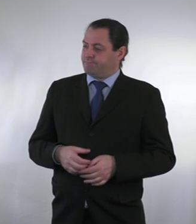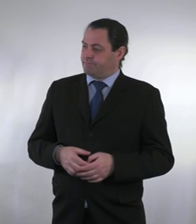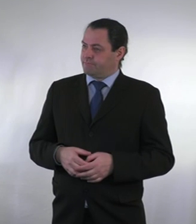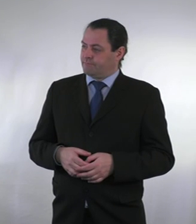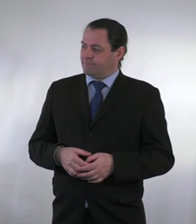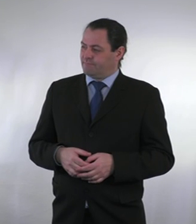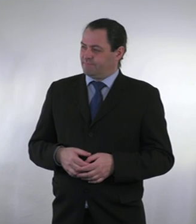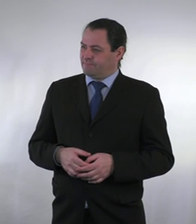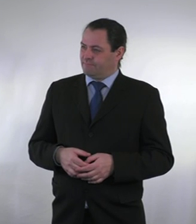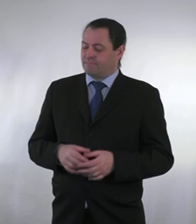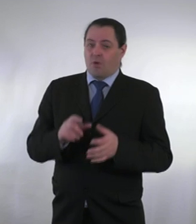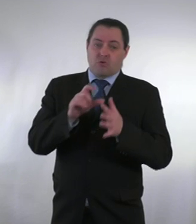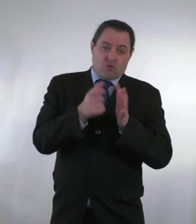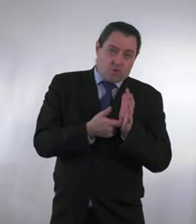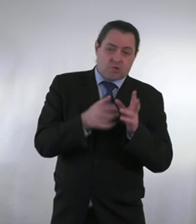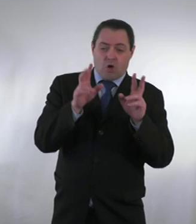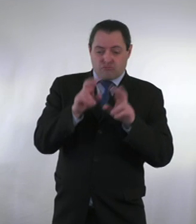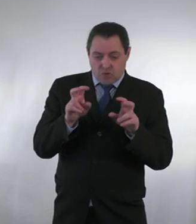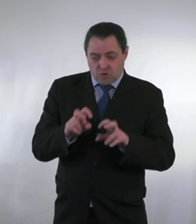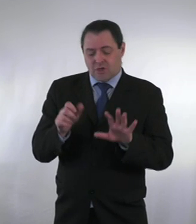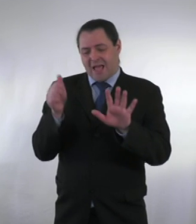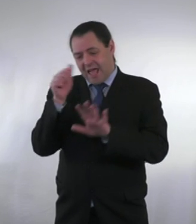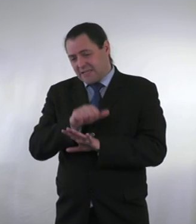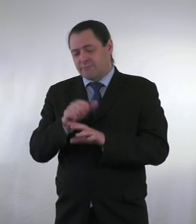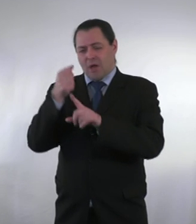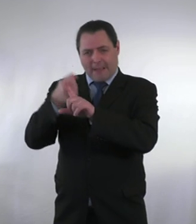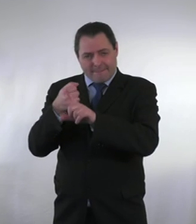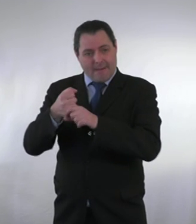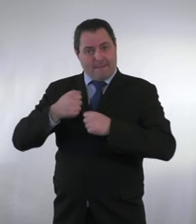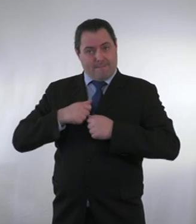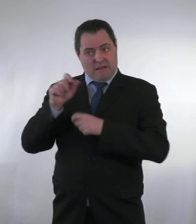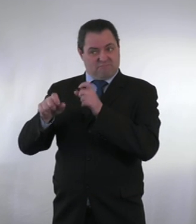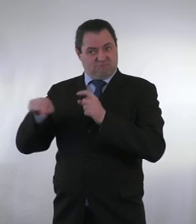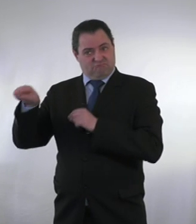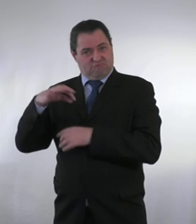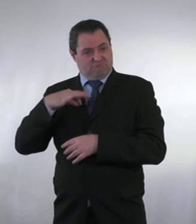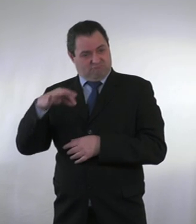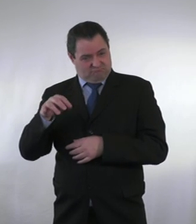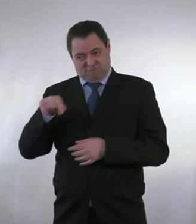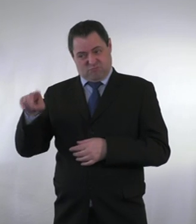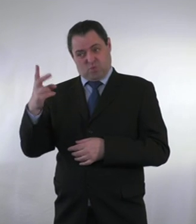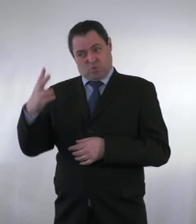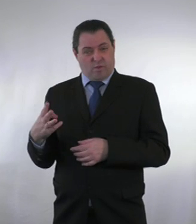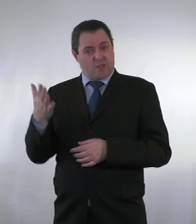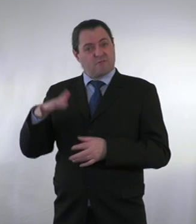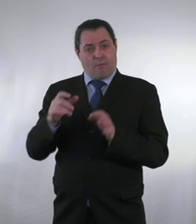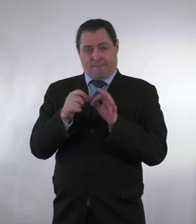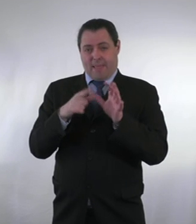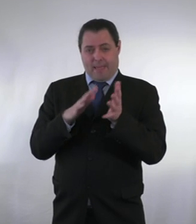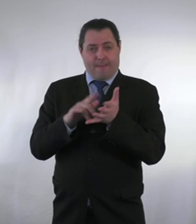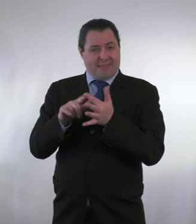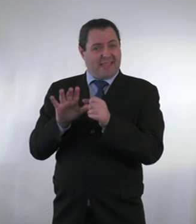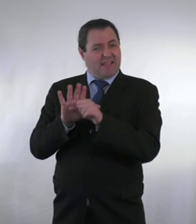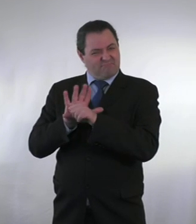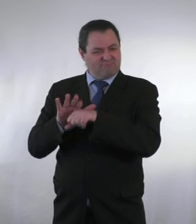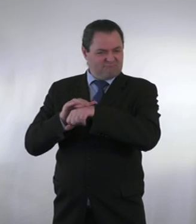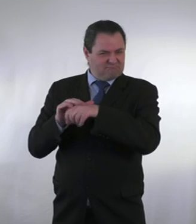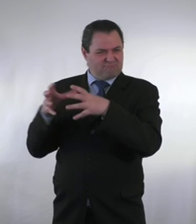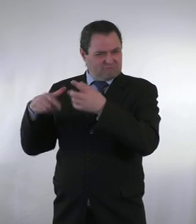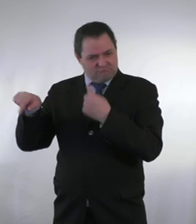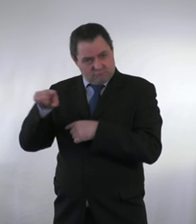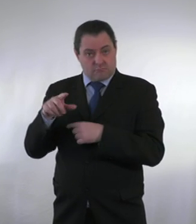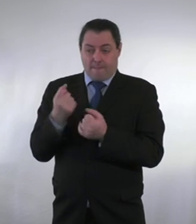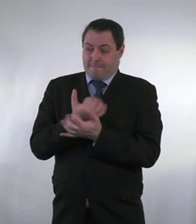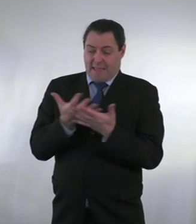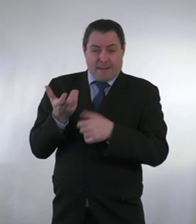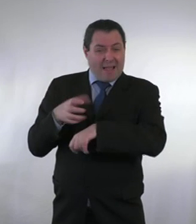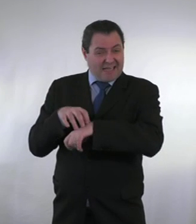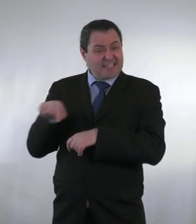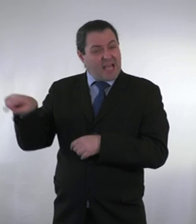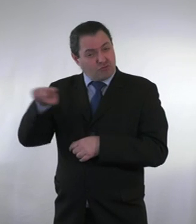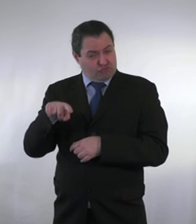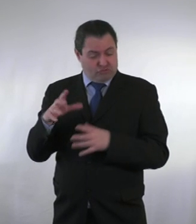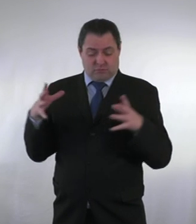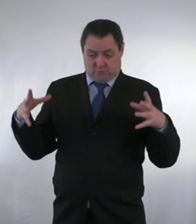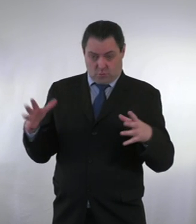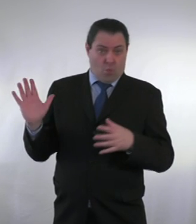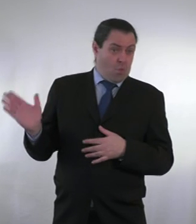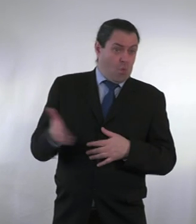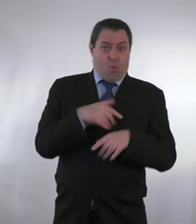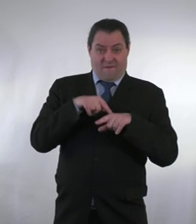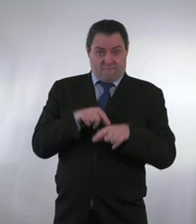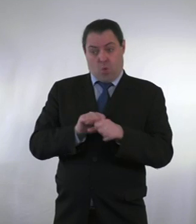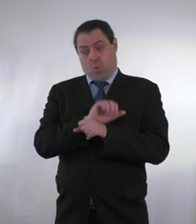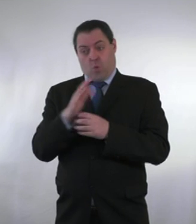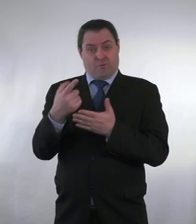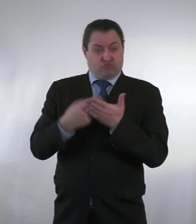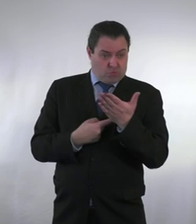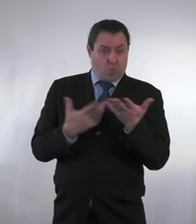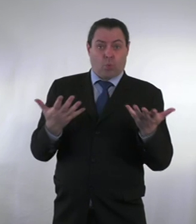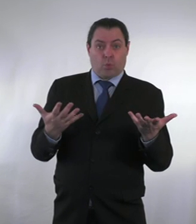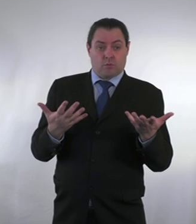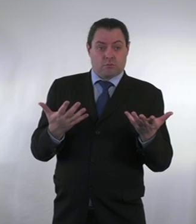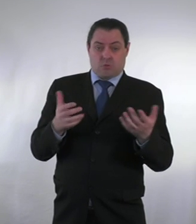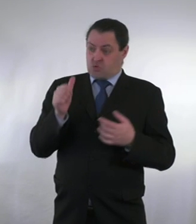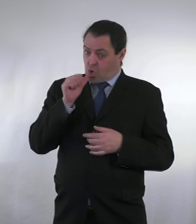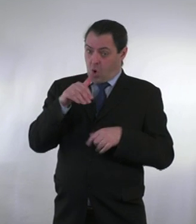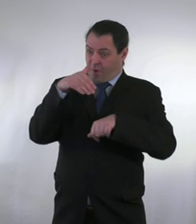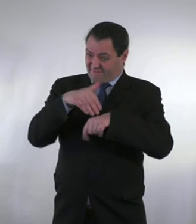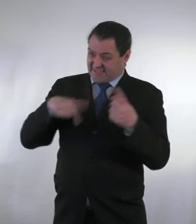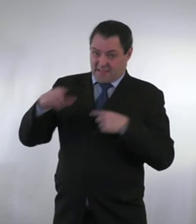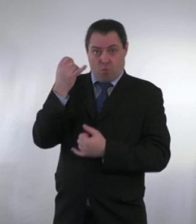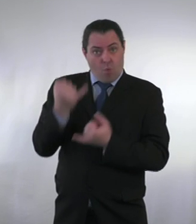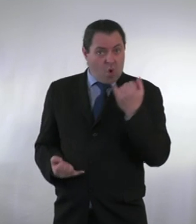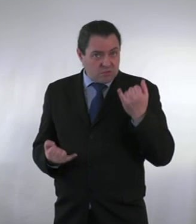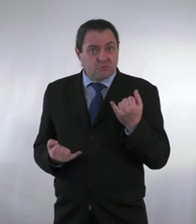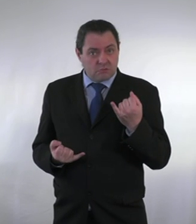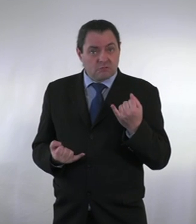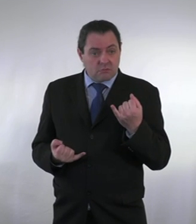Doctors, researchers, experts, campaigners and my constituents, of whom just under two-thirds are from BAME backgrounds, including a large Bangladeshi population, have all observed the covid-19 pandemic disproportionately affecting BAME communities.